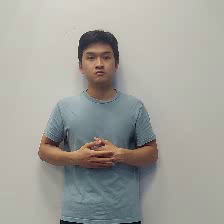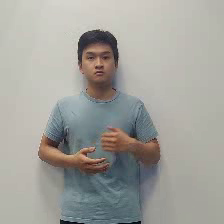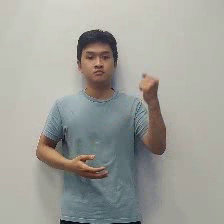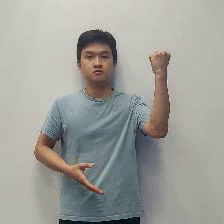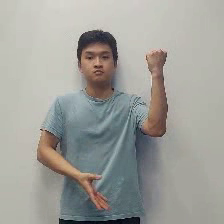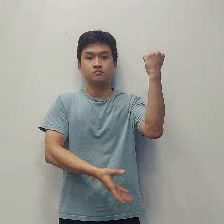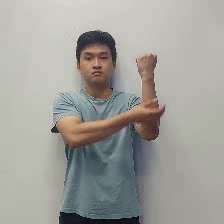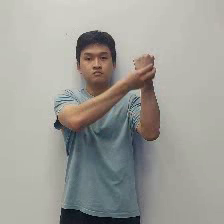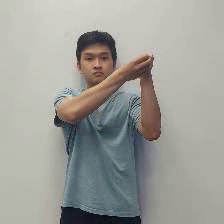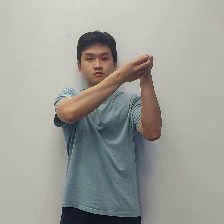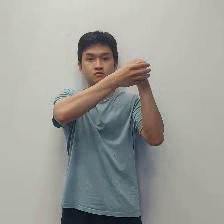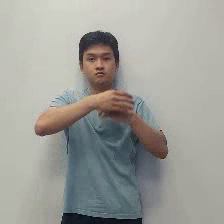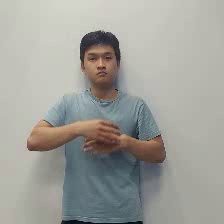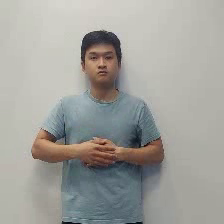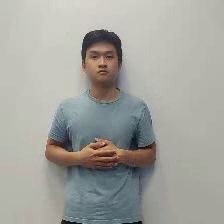Cứu